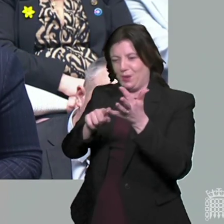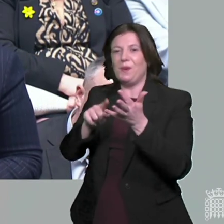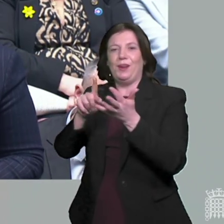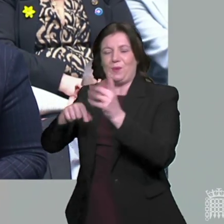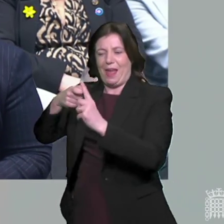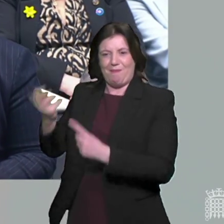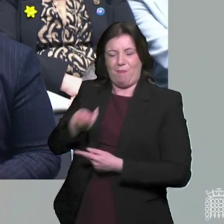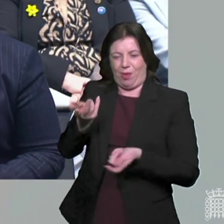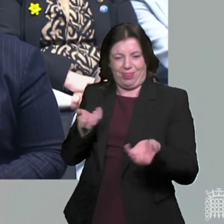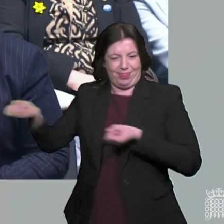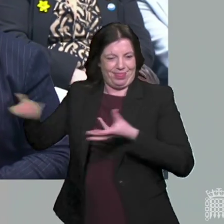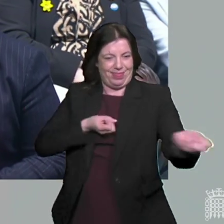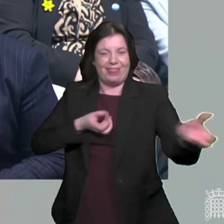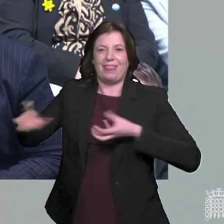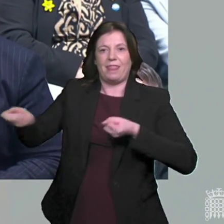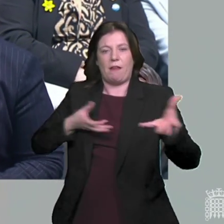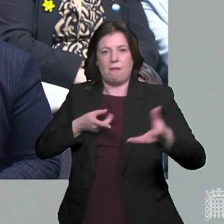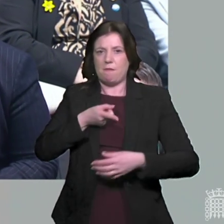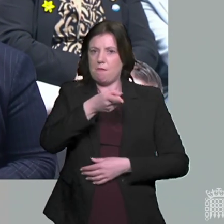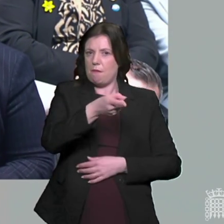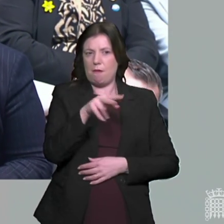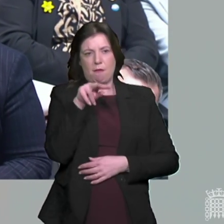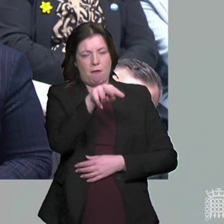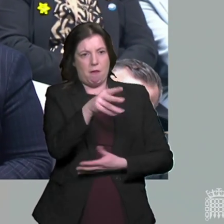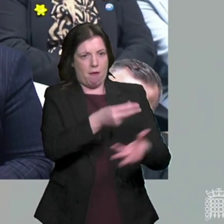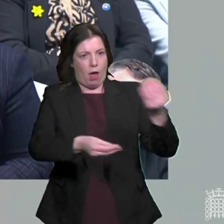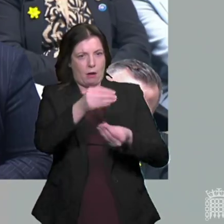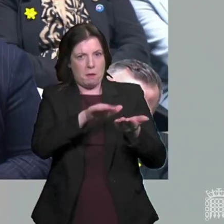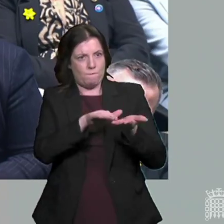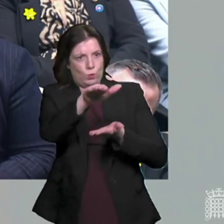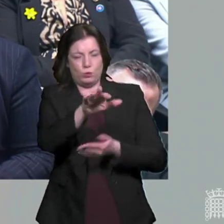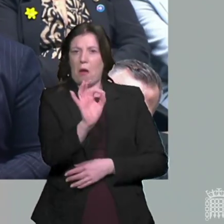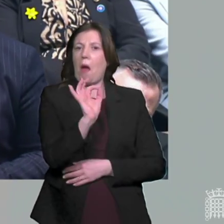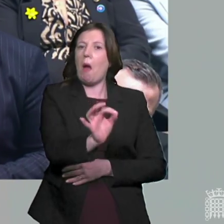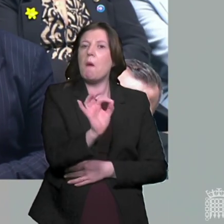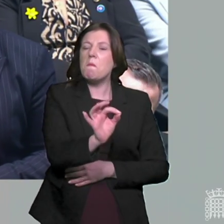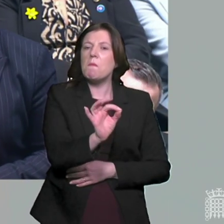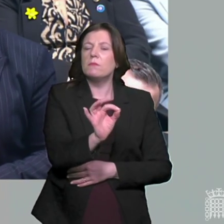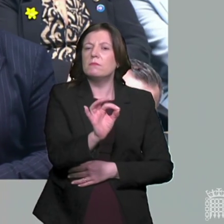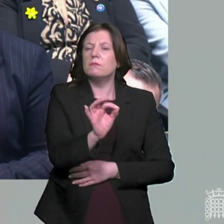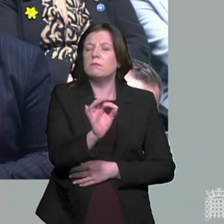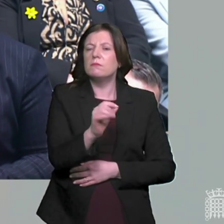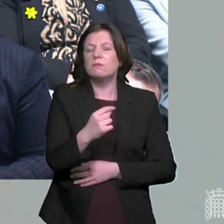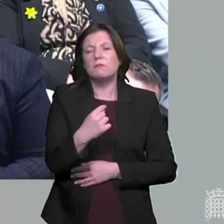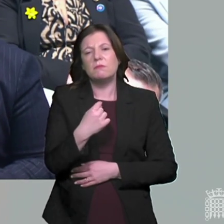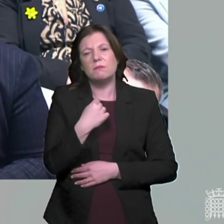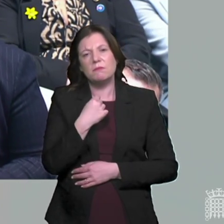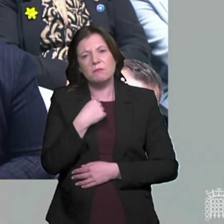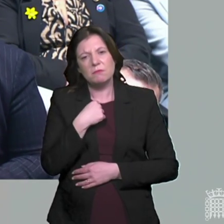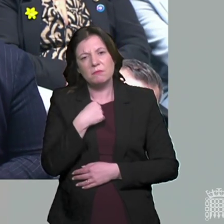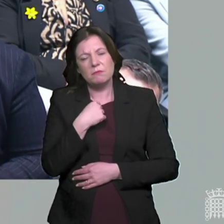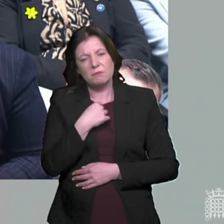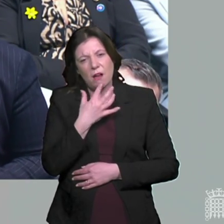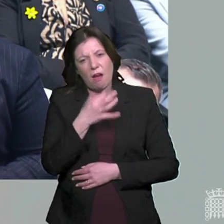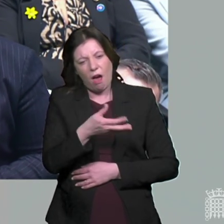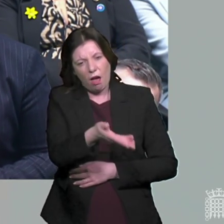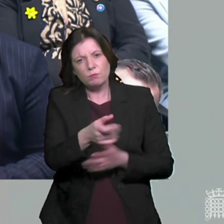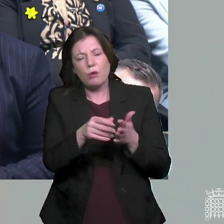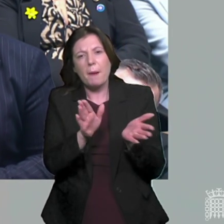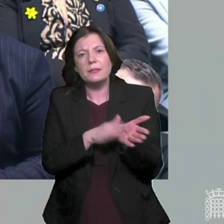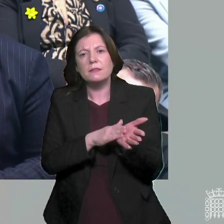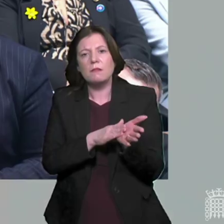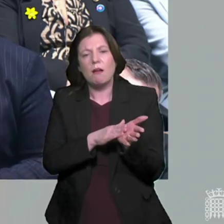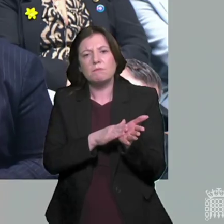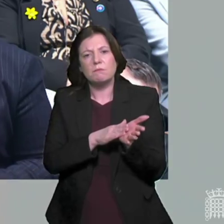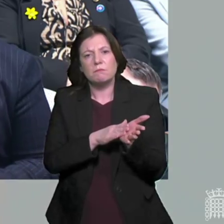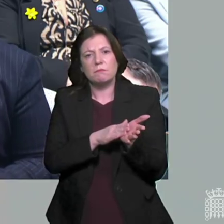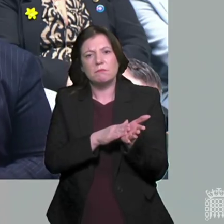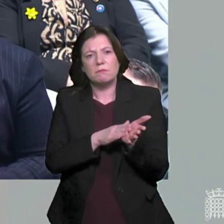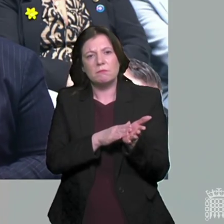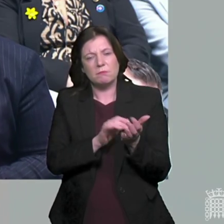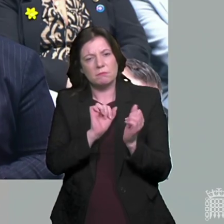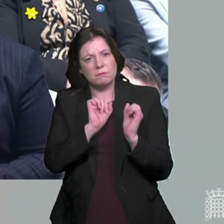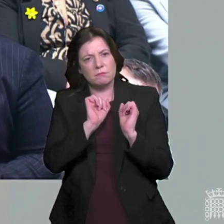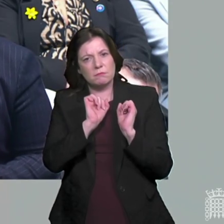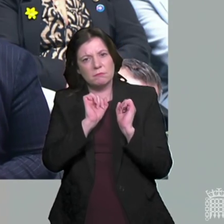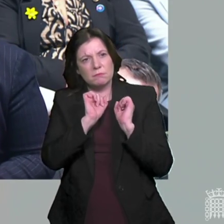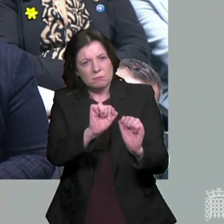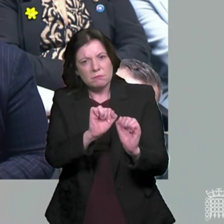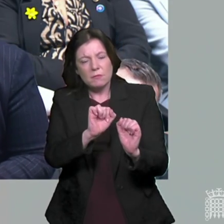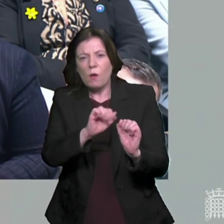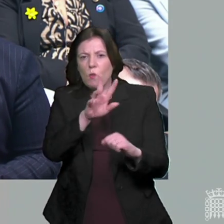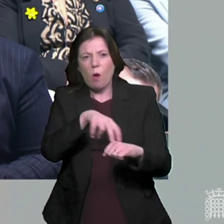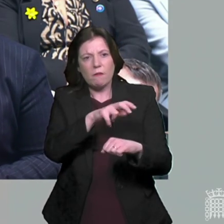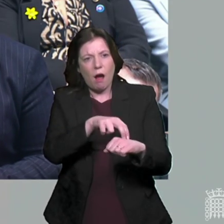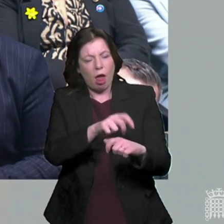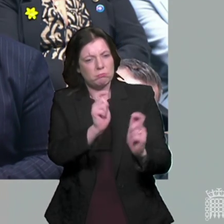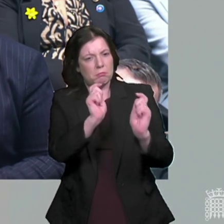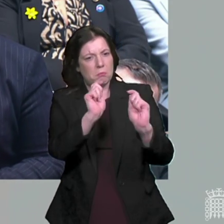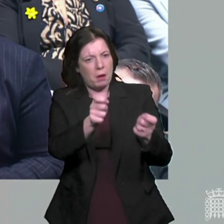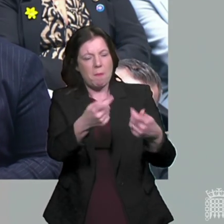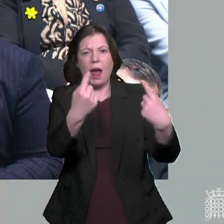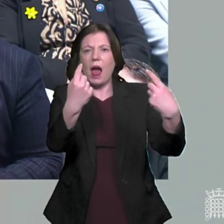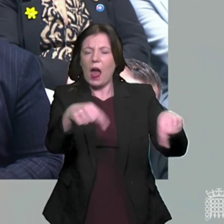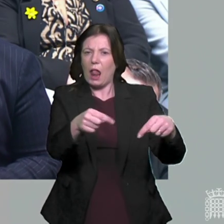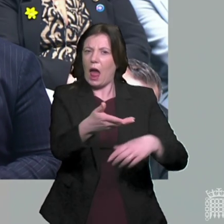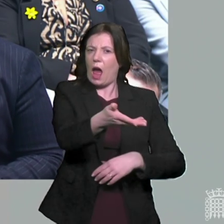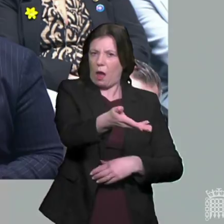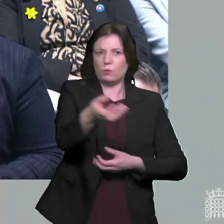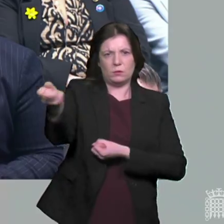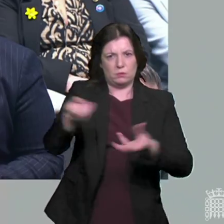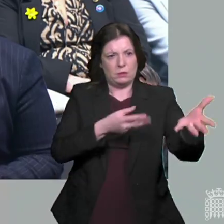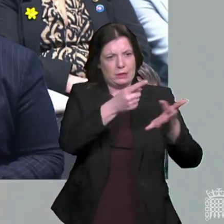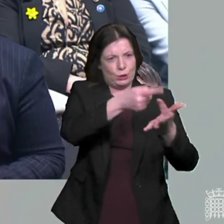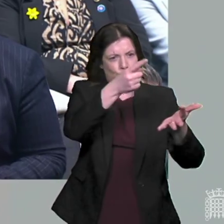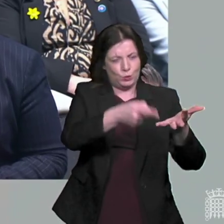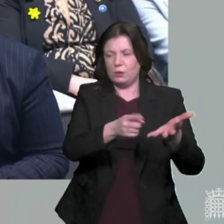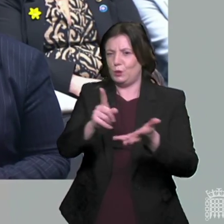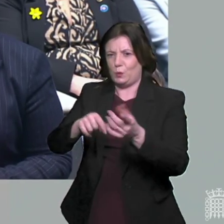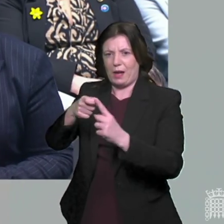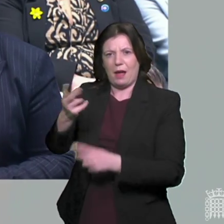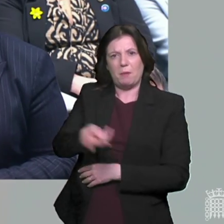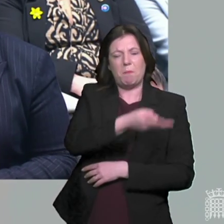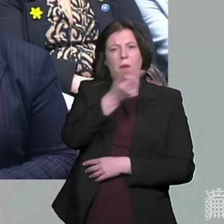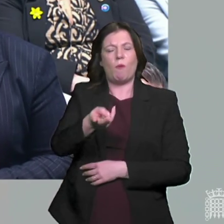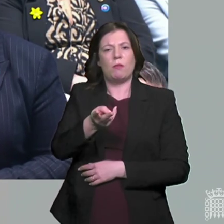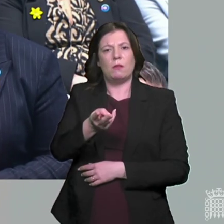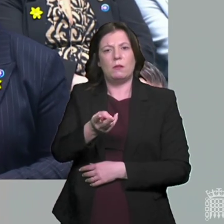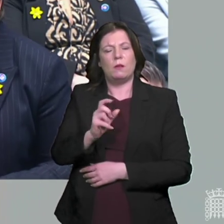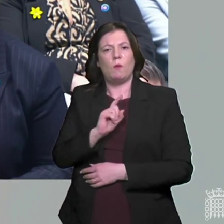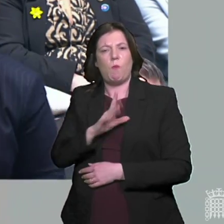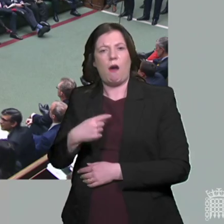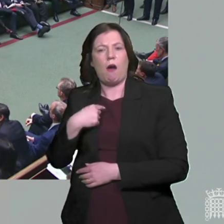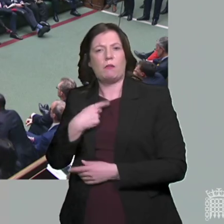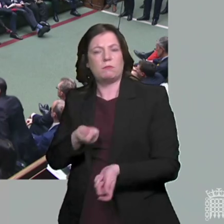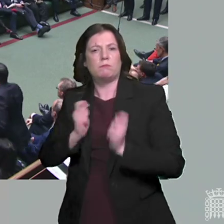He said that that makes it “the world’s most exciting economic zone.” My question to the Prime Minister is, if there can be a very special status for the province of Northern Ireland, why can there not be a very special status for the nation of Scotland?